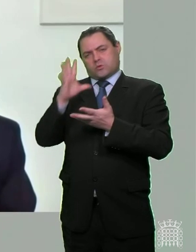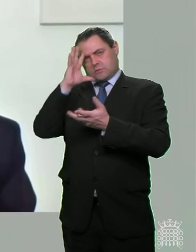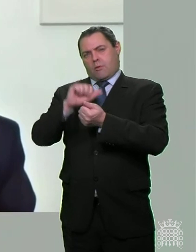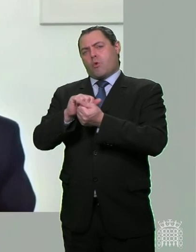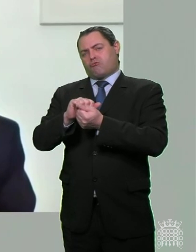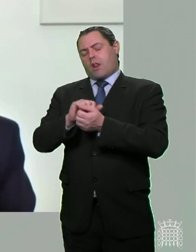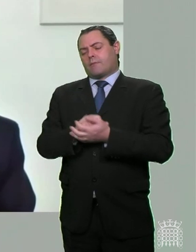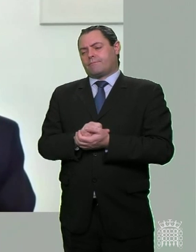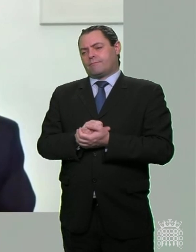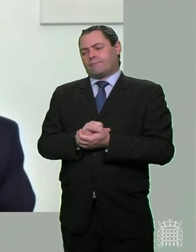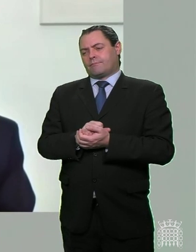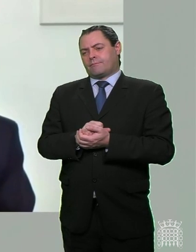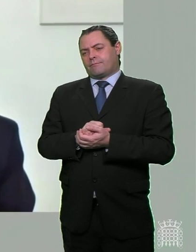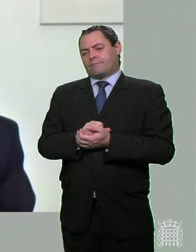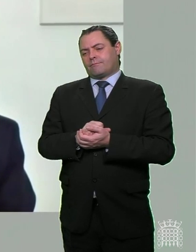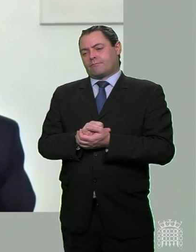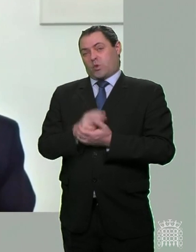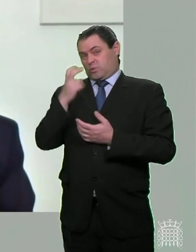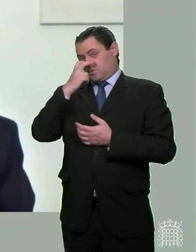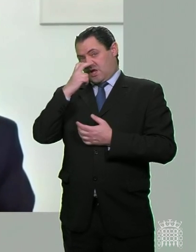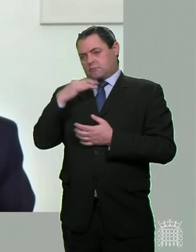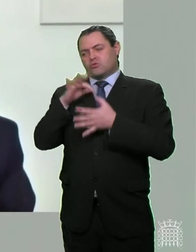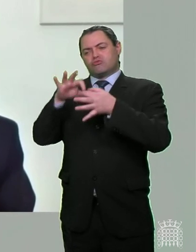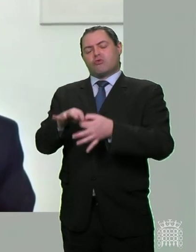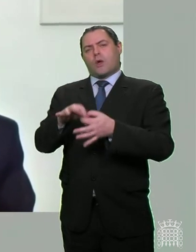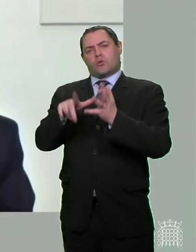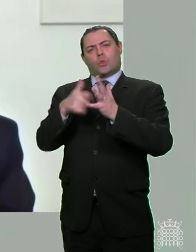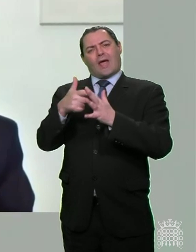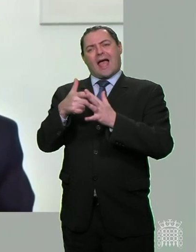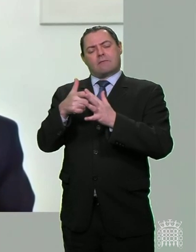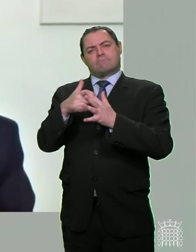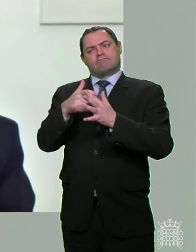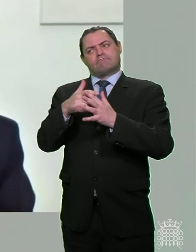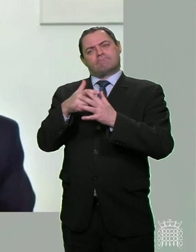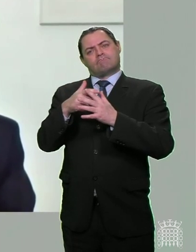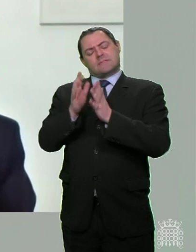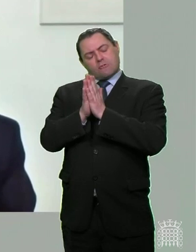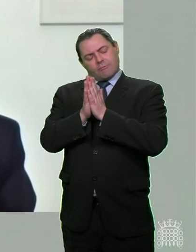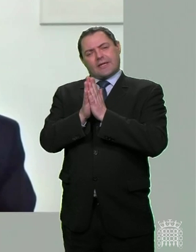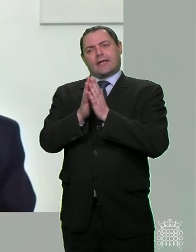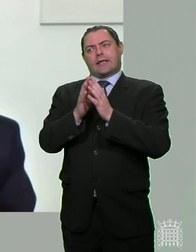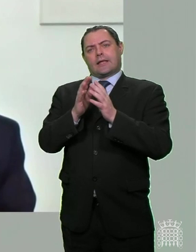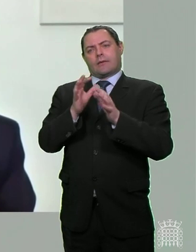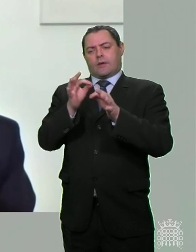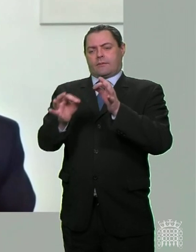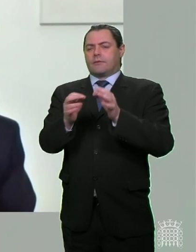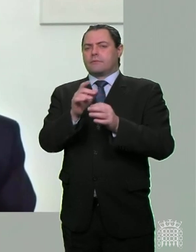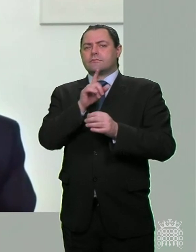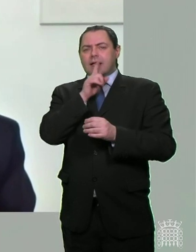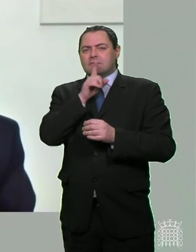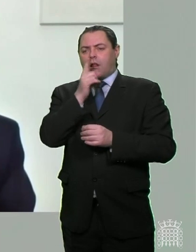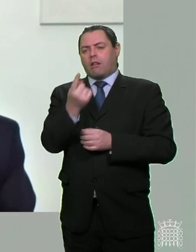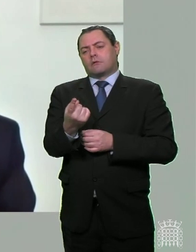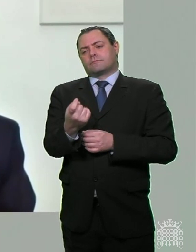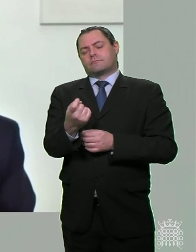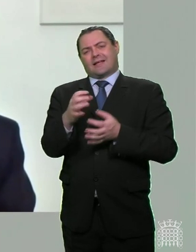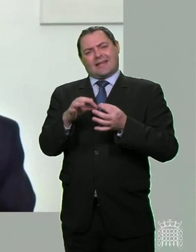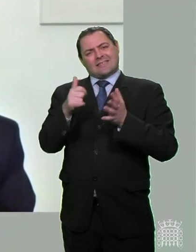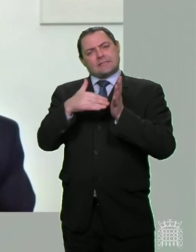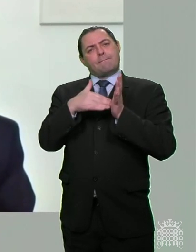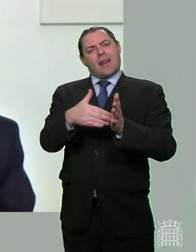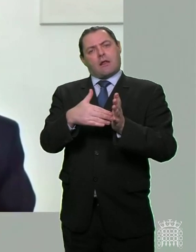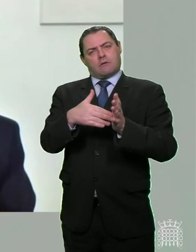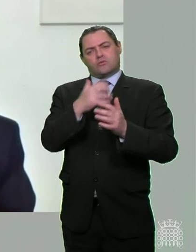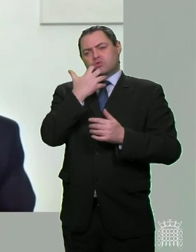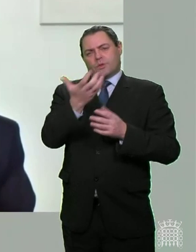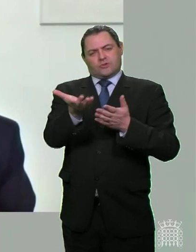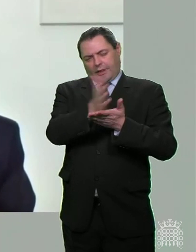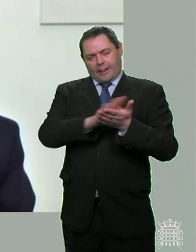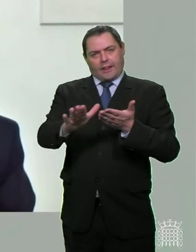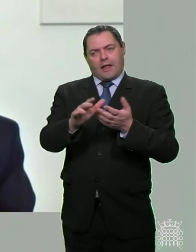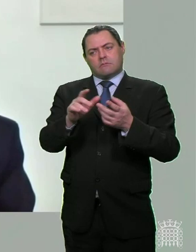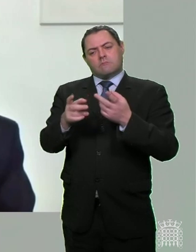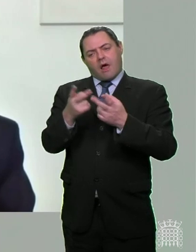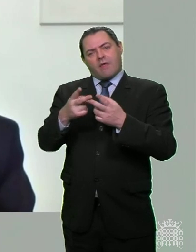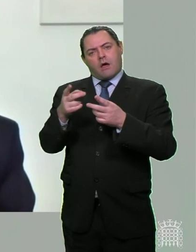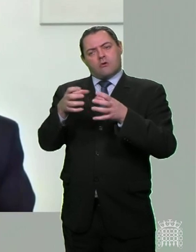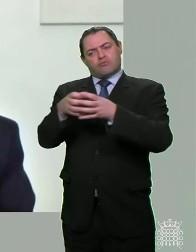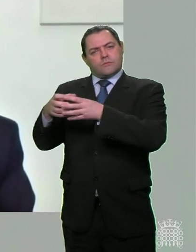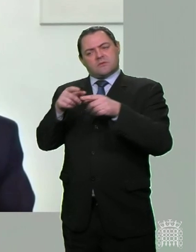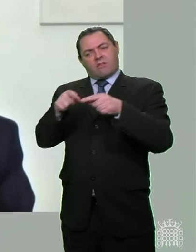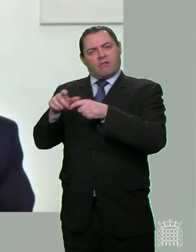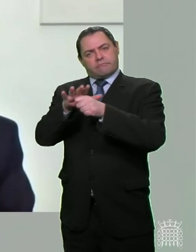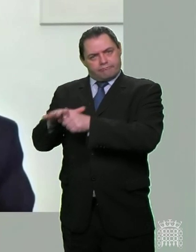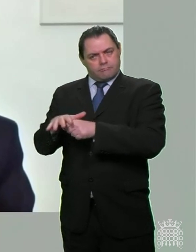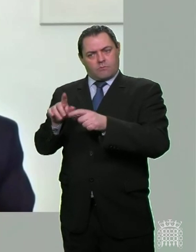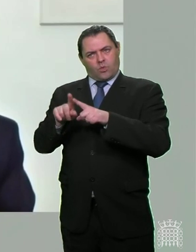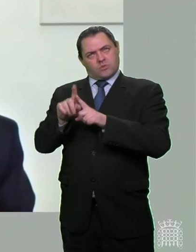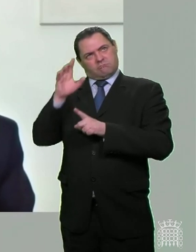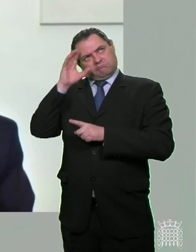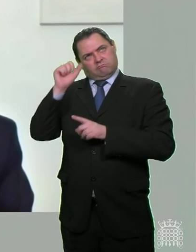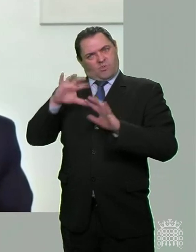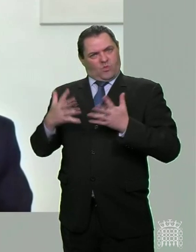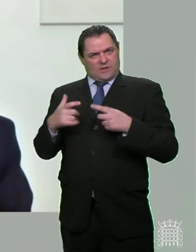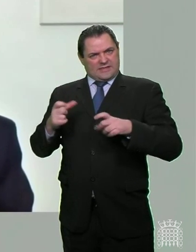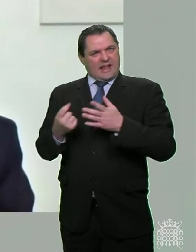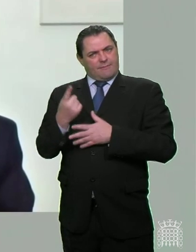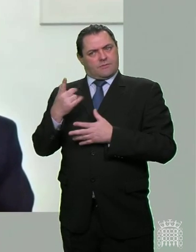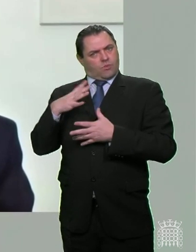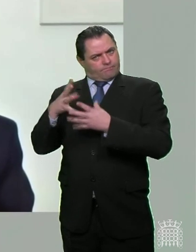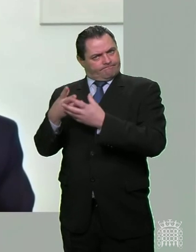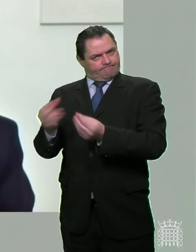This evening, I will be joining the UK ceremony and lighting a candle to remember the 6 million Jews murdered in the holocaust, along with, of course, the other genocides and persecutions that have taken place around the world.